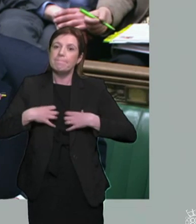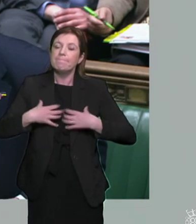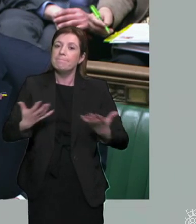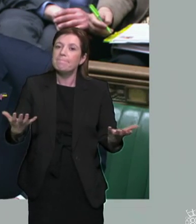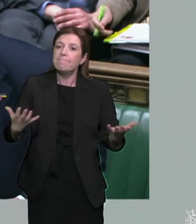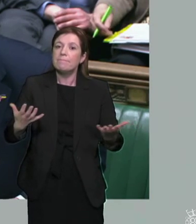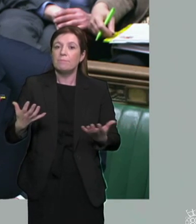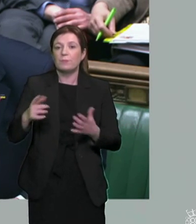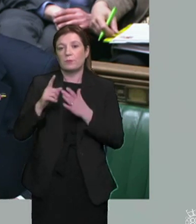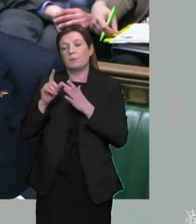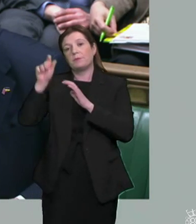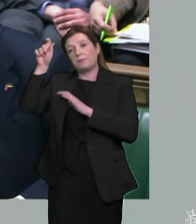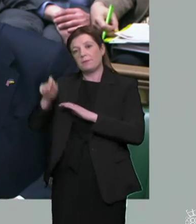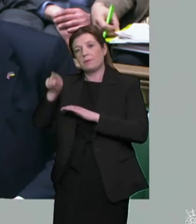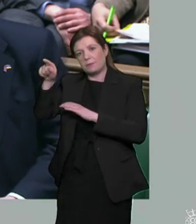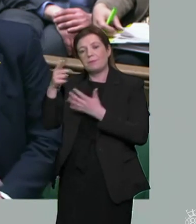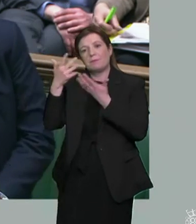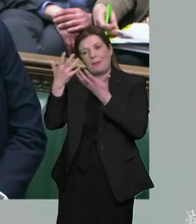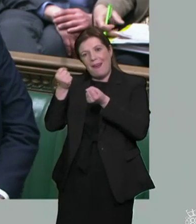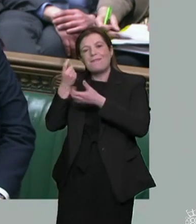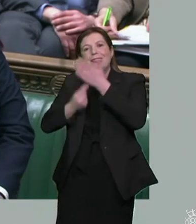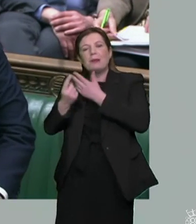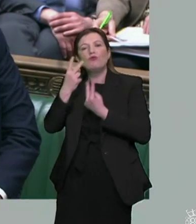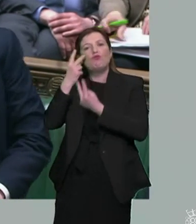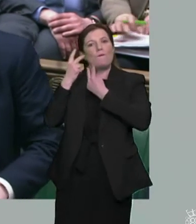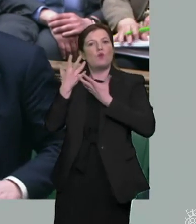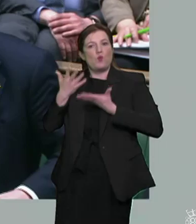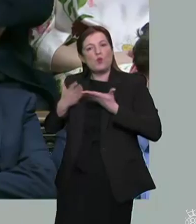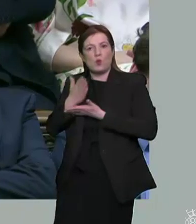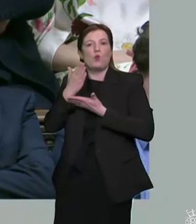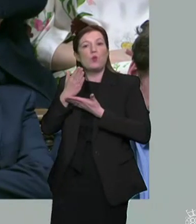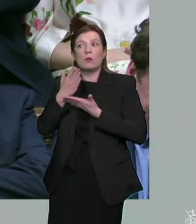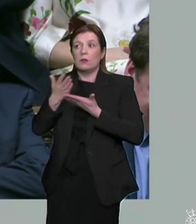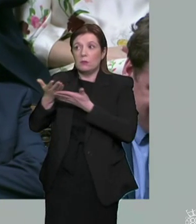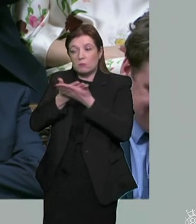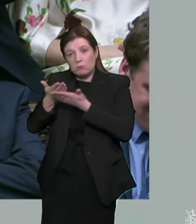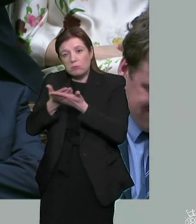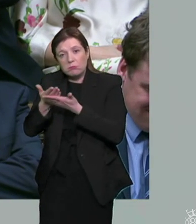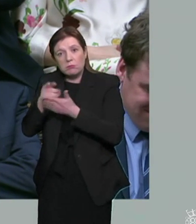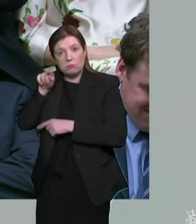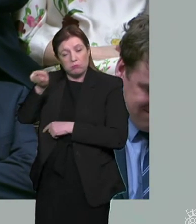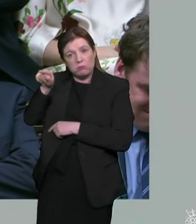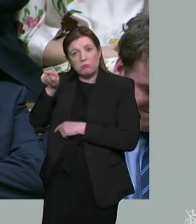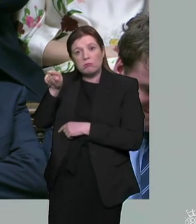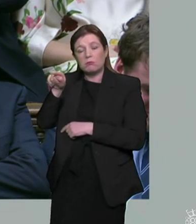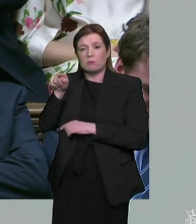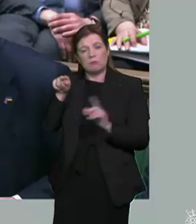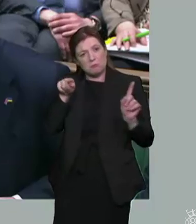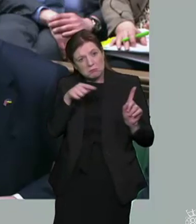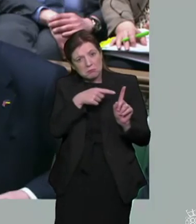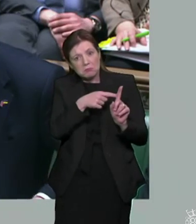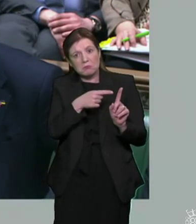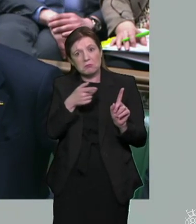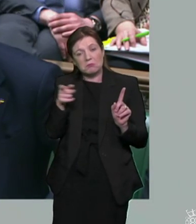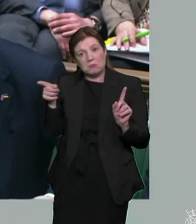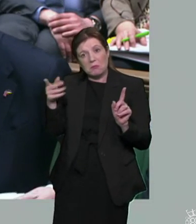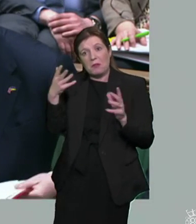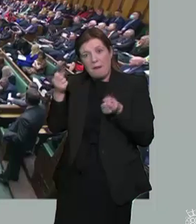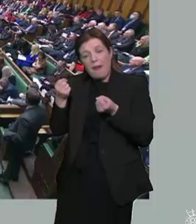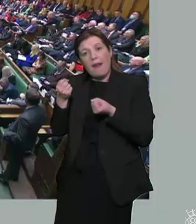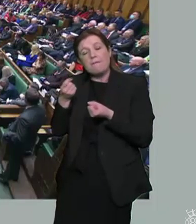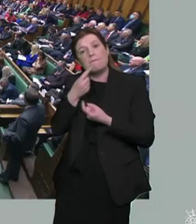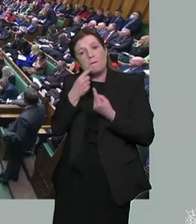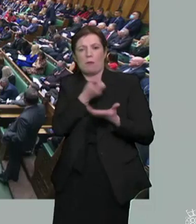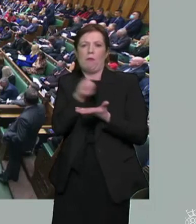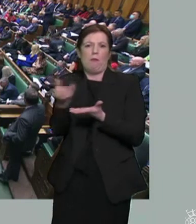As he will know, Javed Khan OBE is undertaking an independent review of smoking, and I am sure he will want to take my honourable Friend’s suggestions into account.